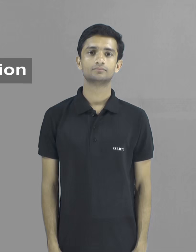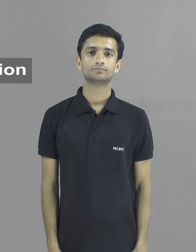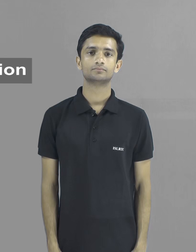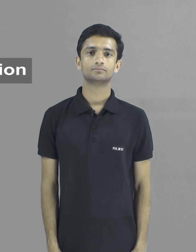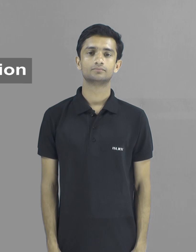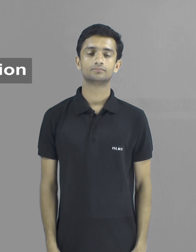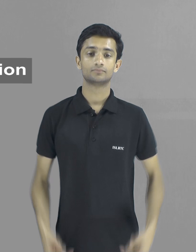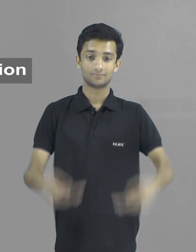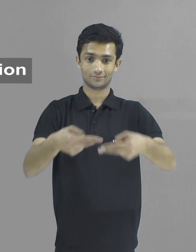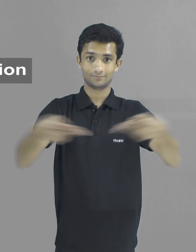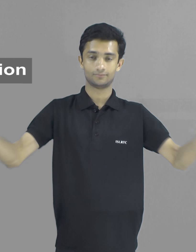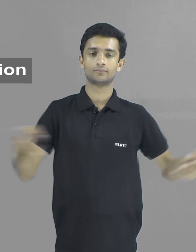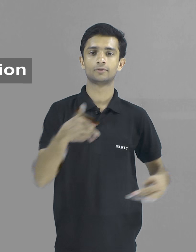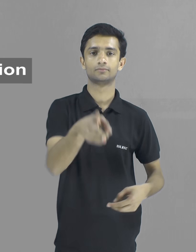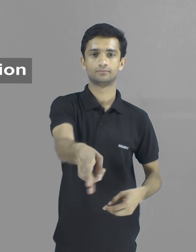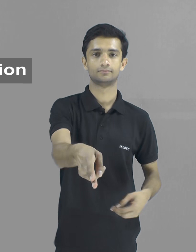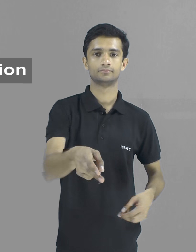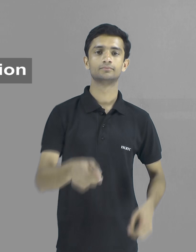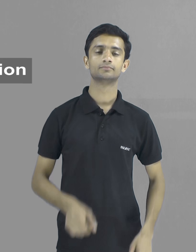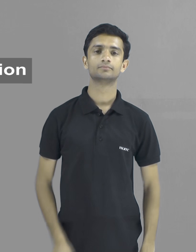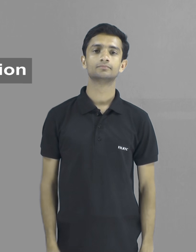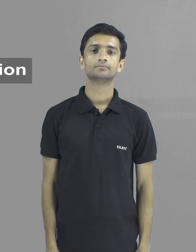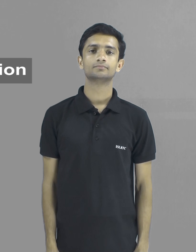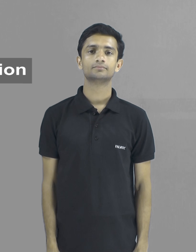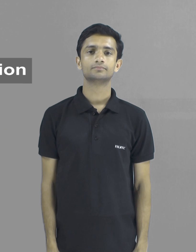Inauguration